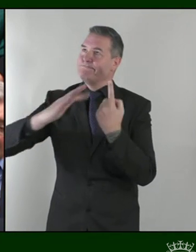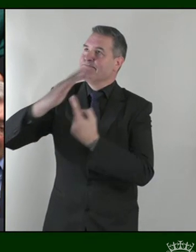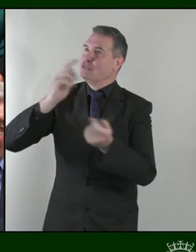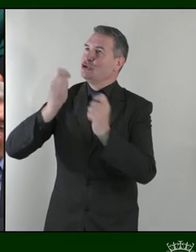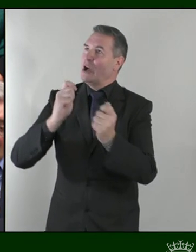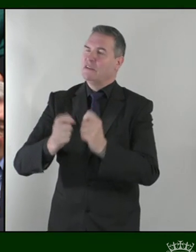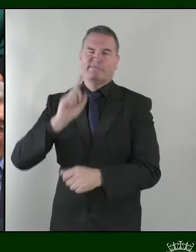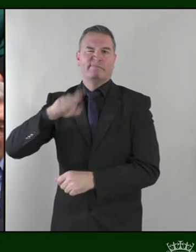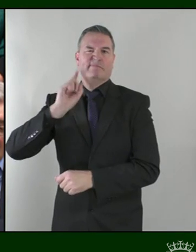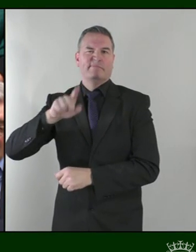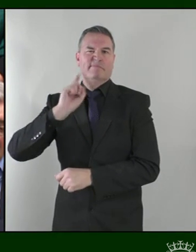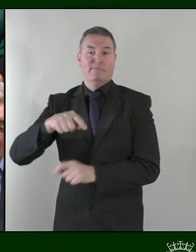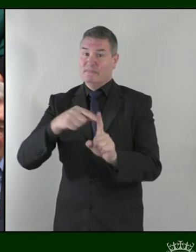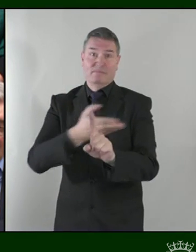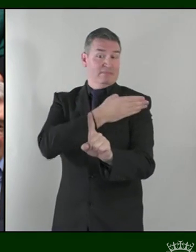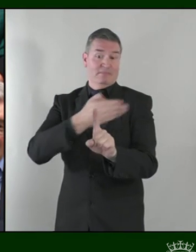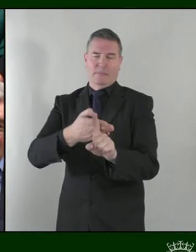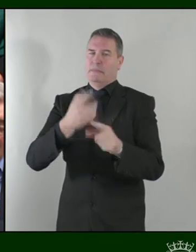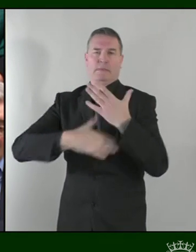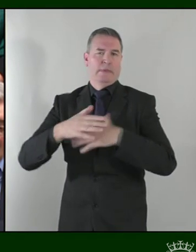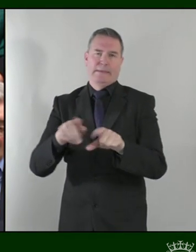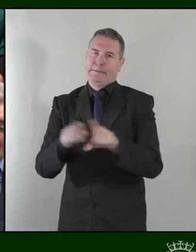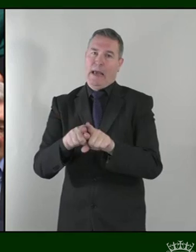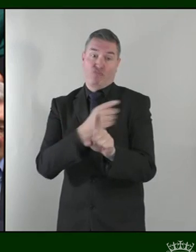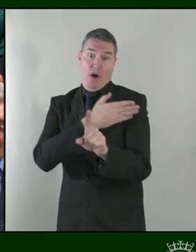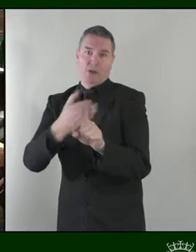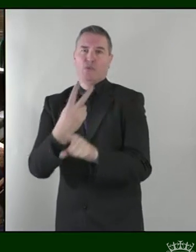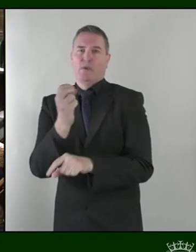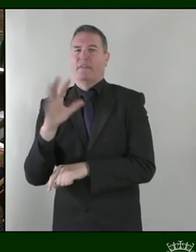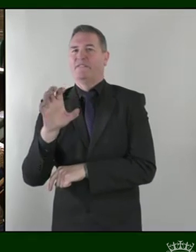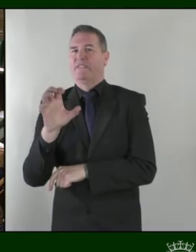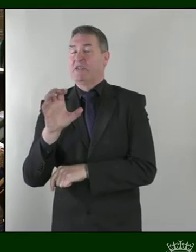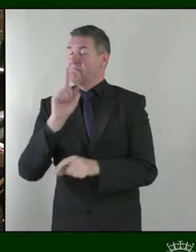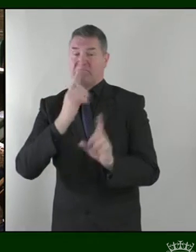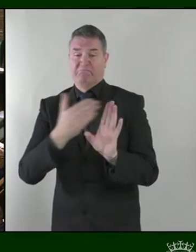statements that he was regularly making up until 2015?